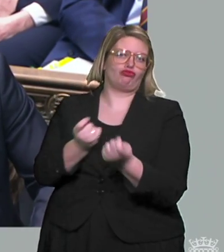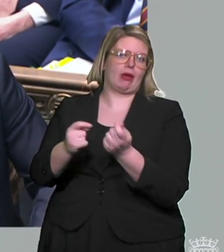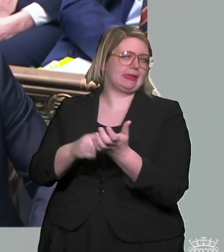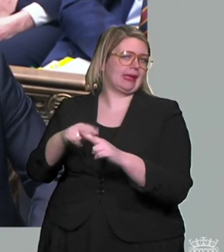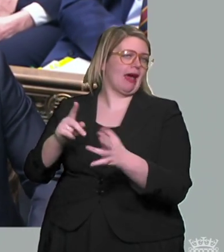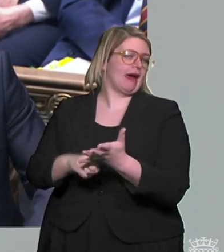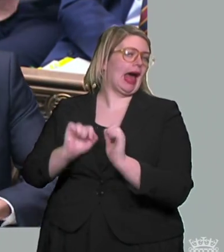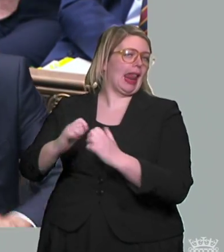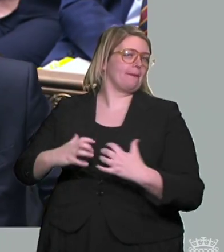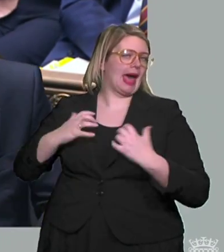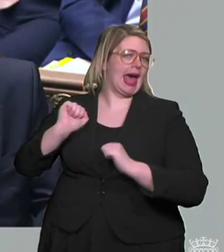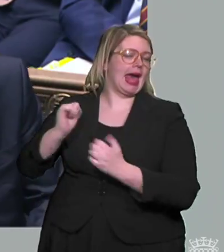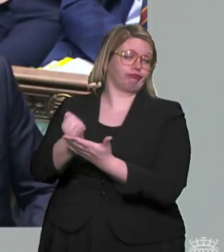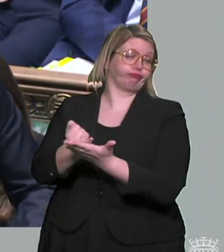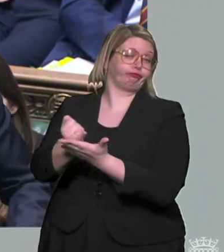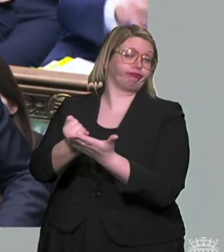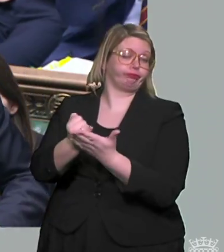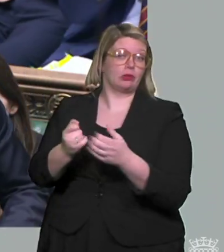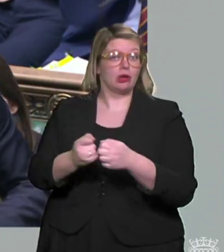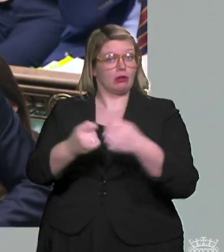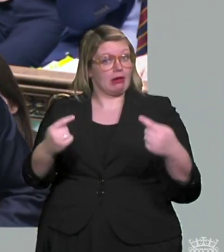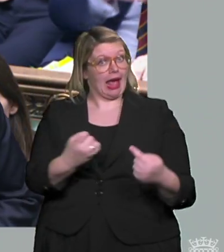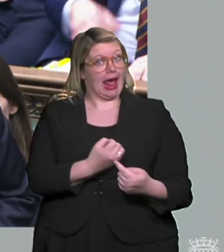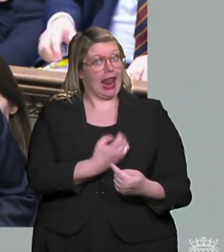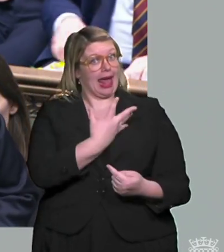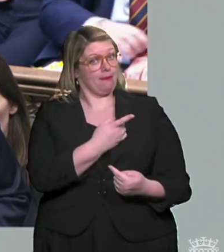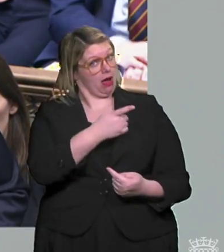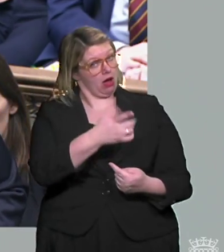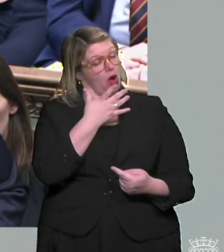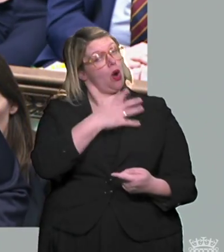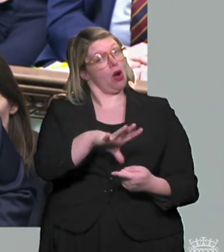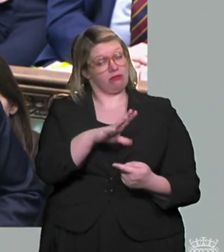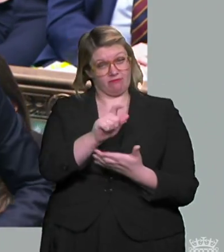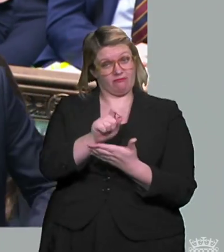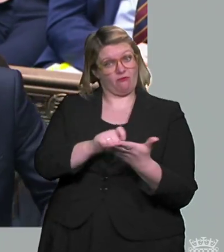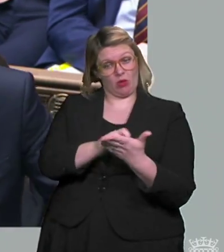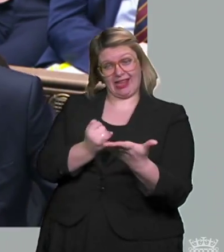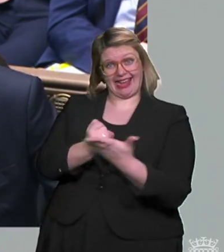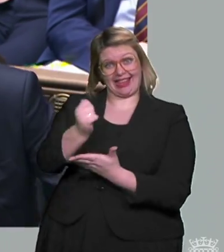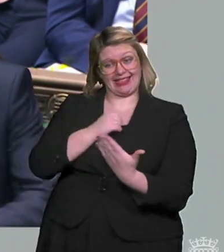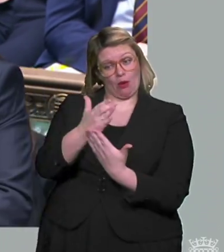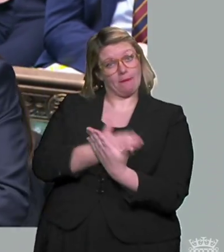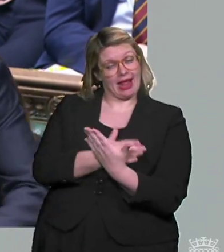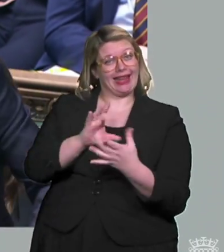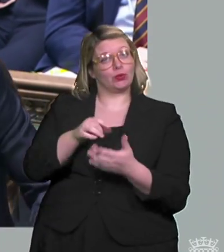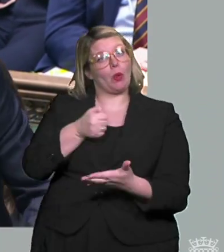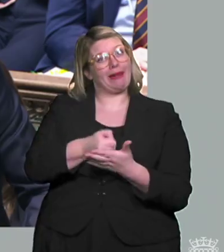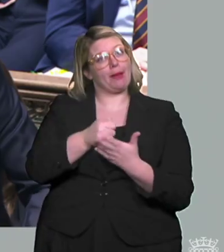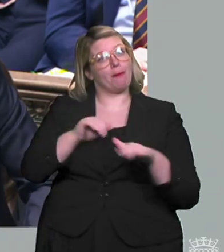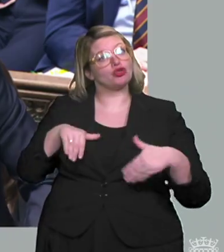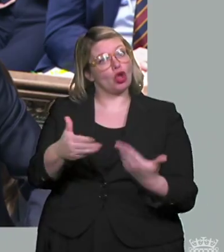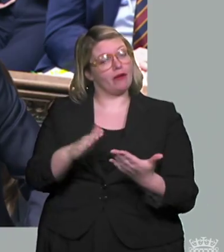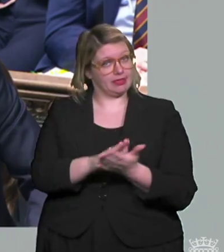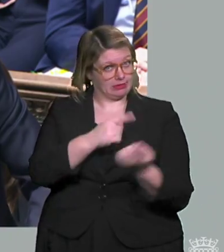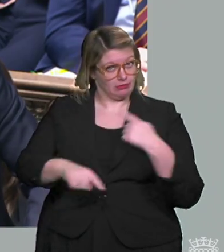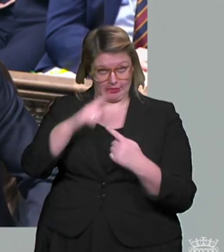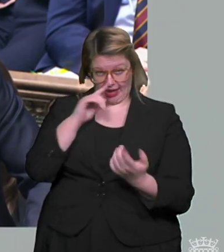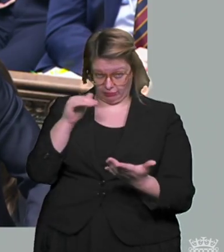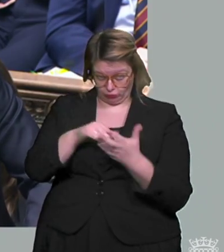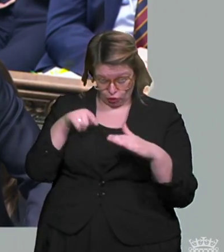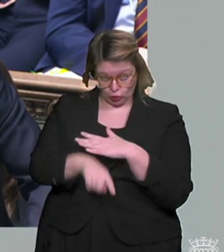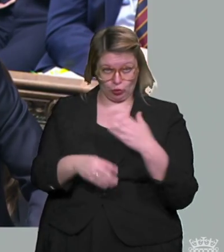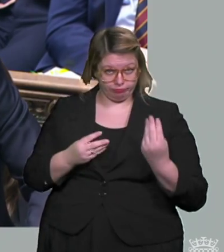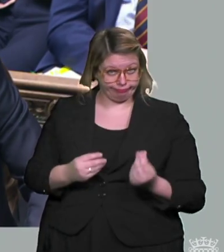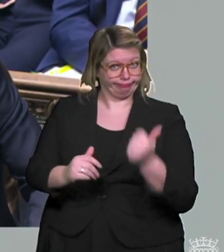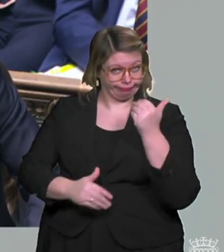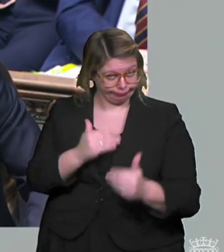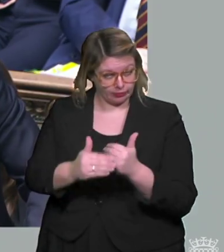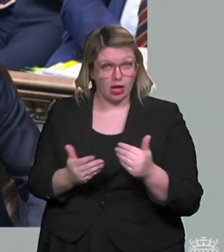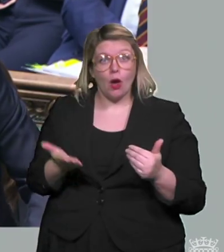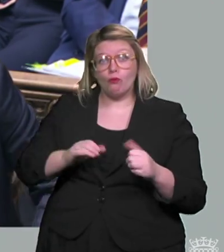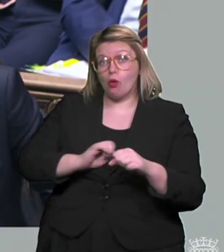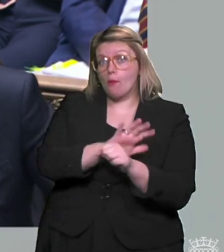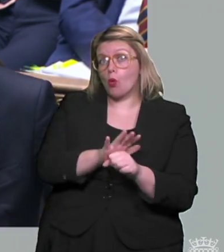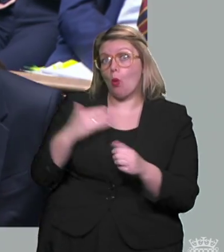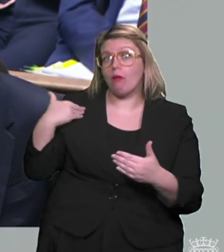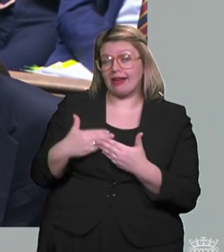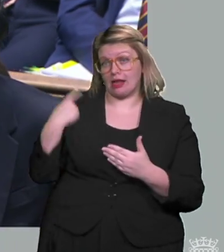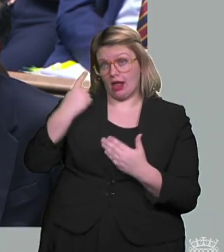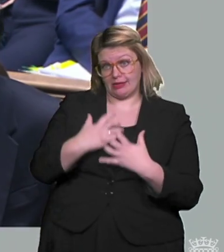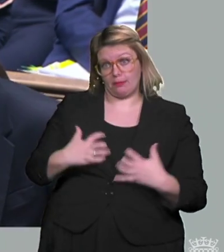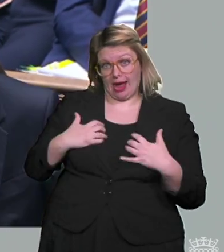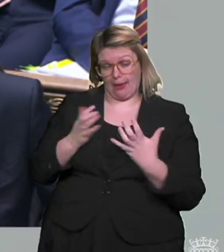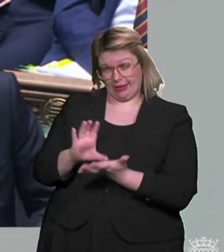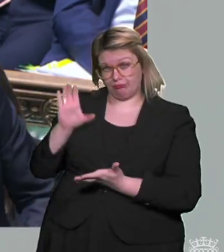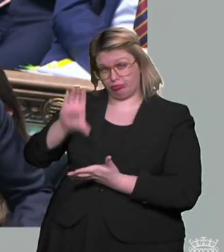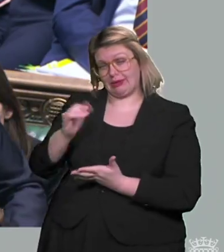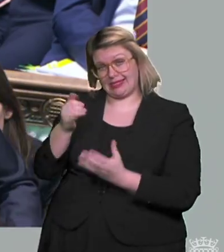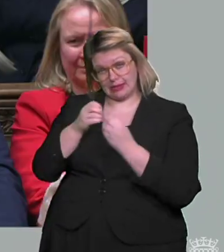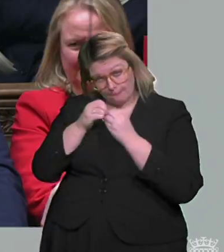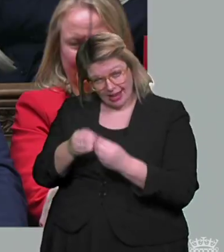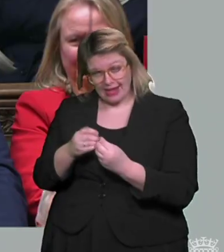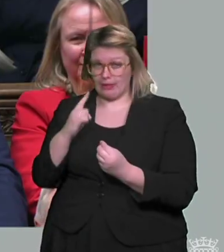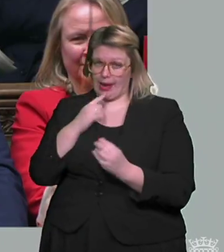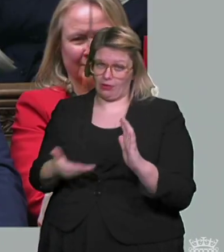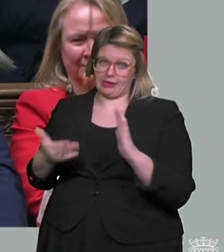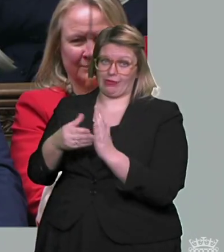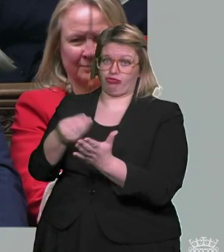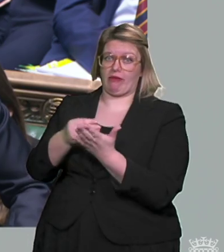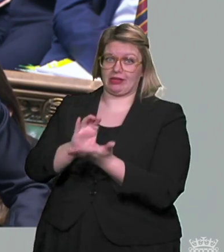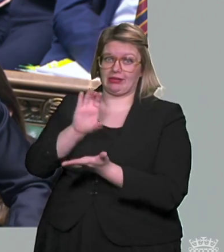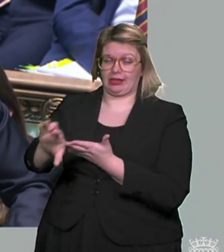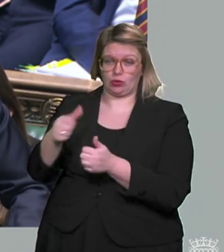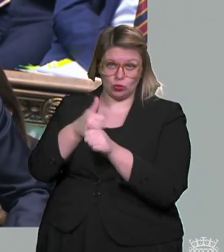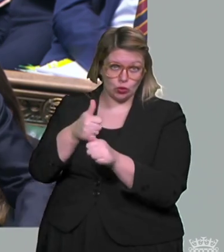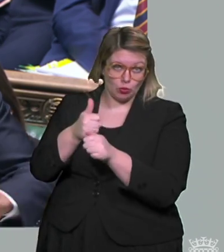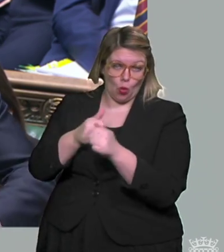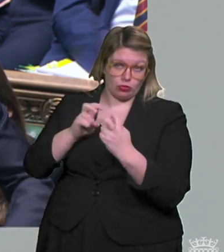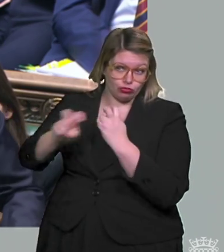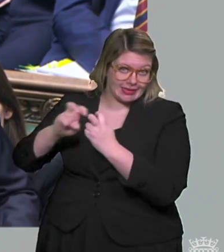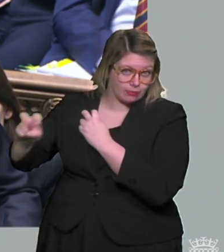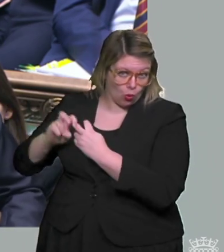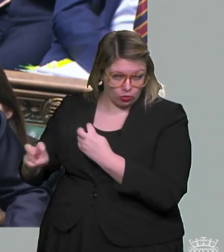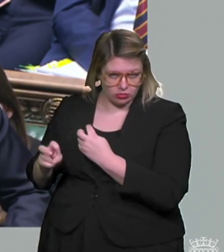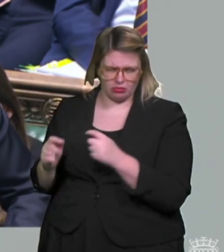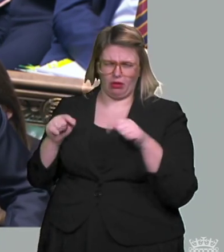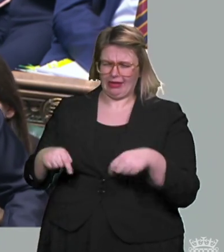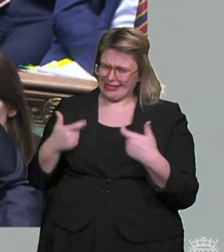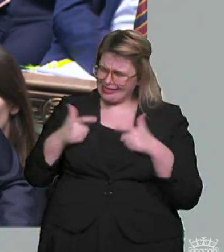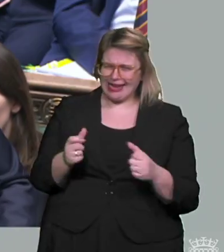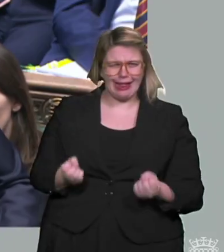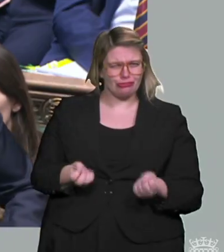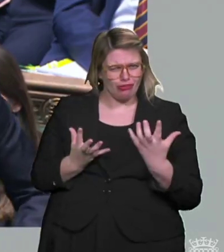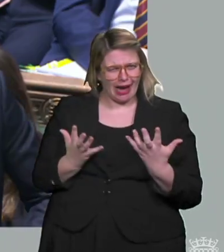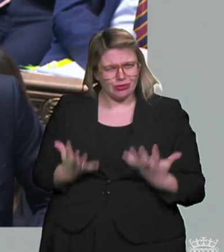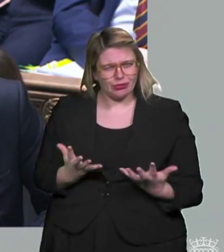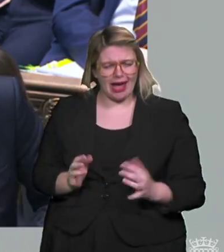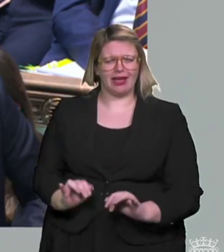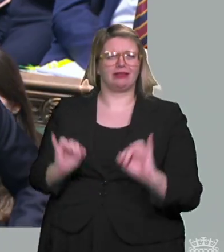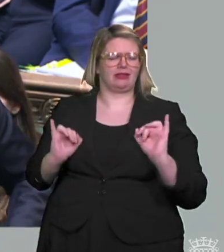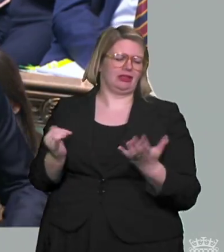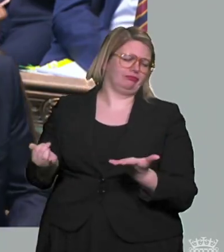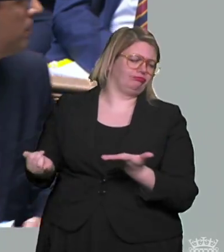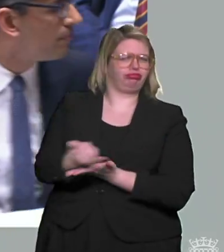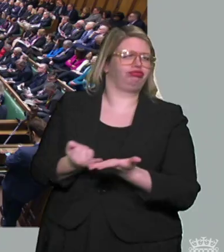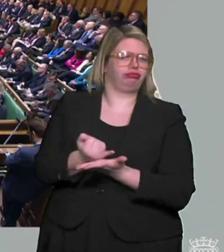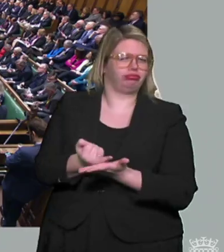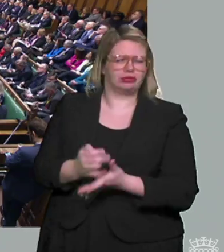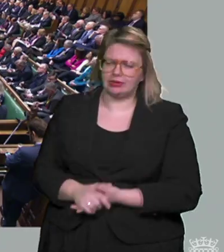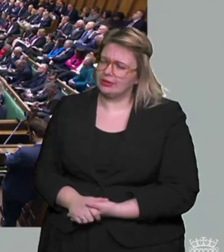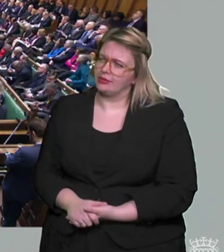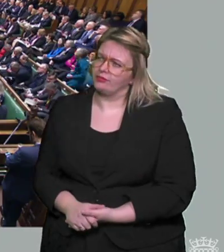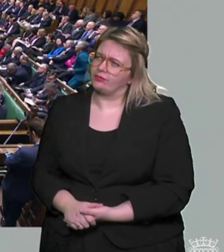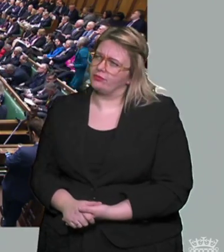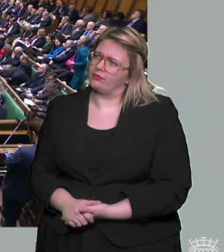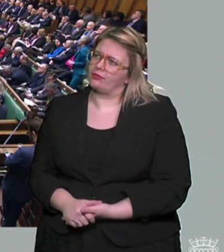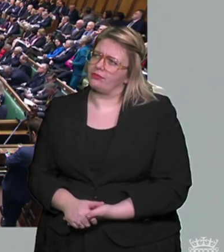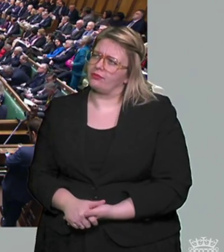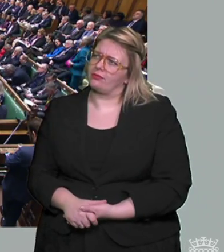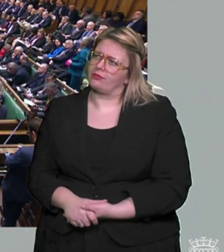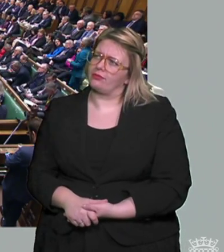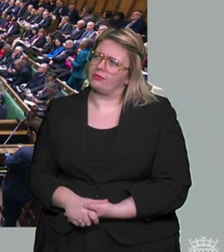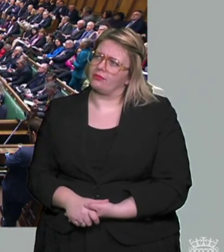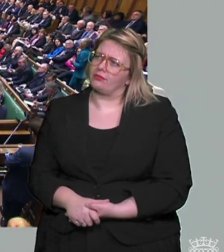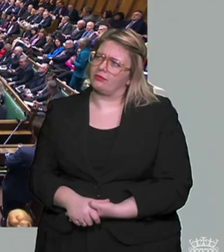It is worth bearing in mind that not only does the Labour party vote against our minimum service levels, which will provide respite for the hard-working British public, but since the pandemic the Mayor of London has received £6 billion of additional funding for transport services—so for us to be in the situation that we find ourselves in today is simply unacceptable.